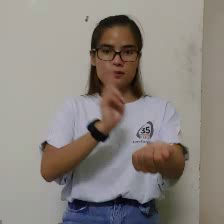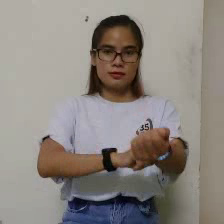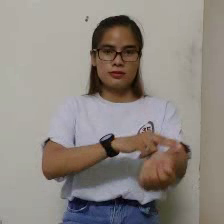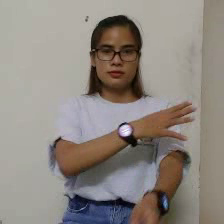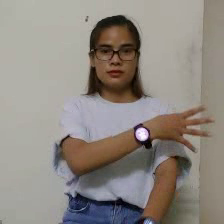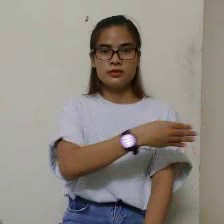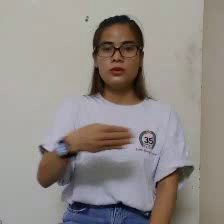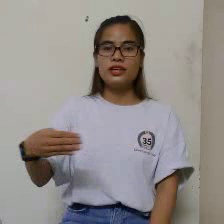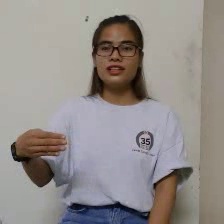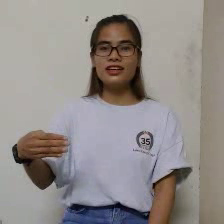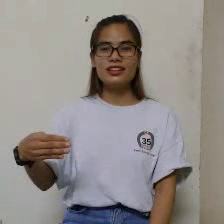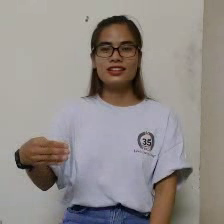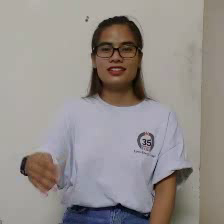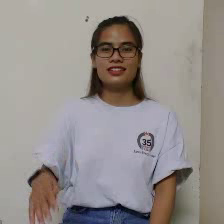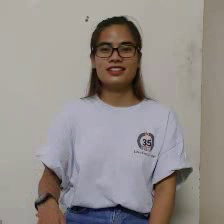Lây bệnh